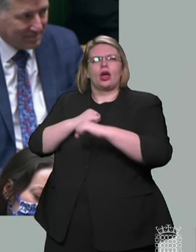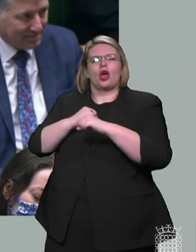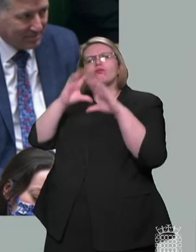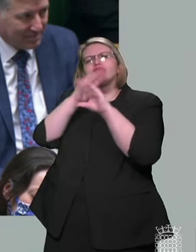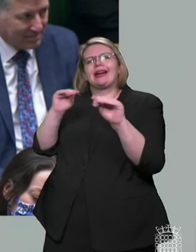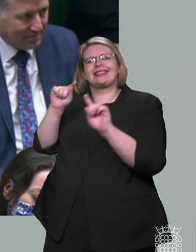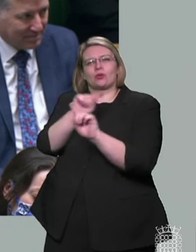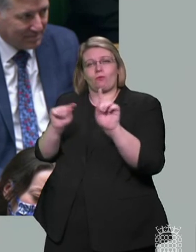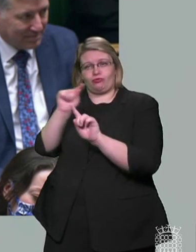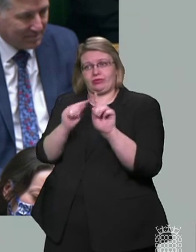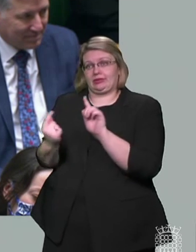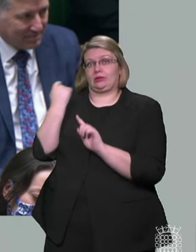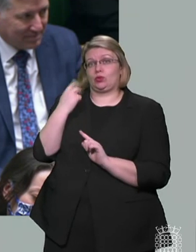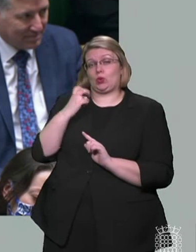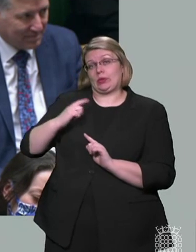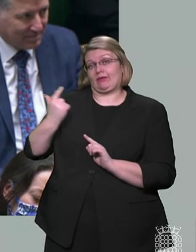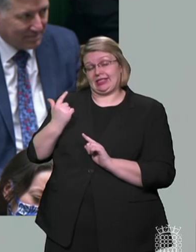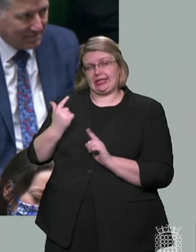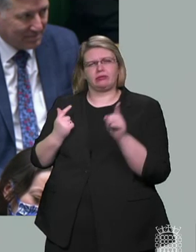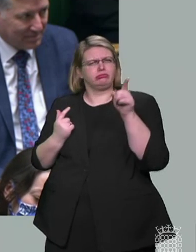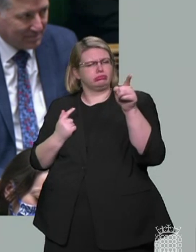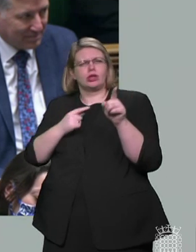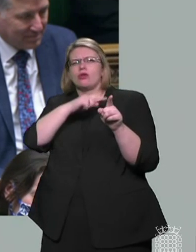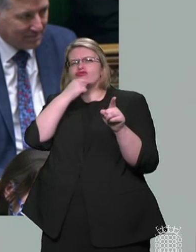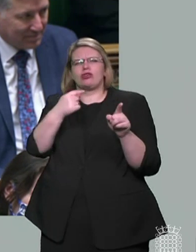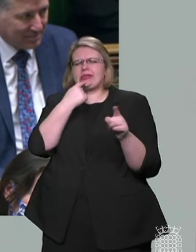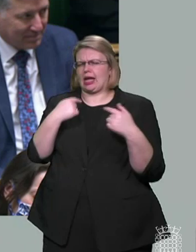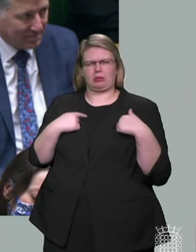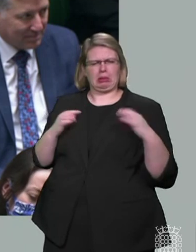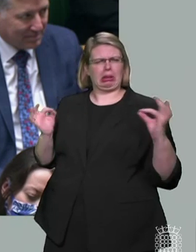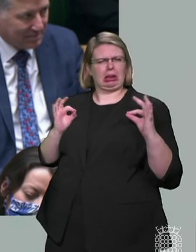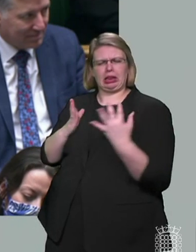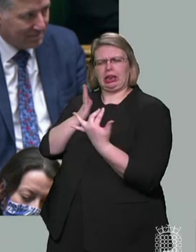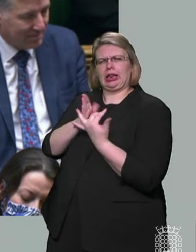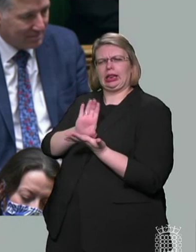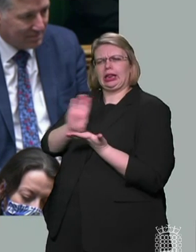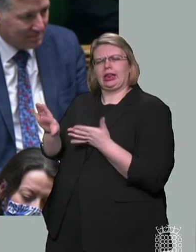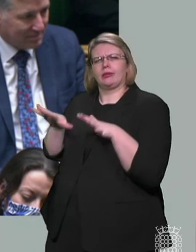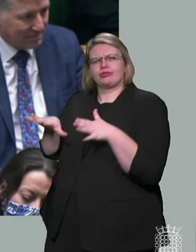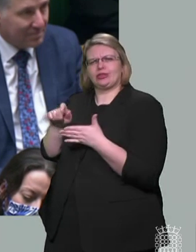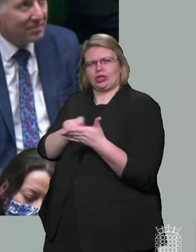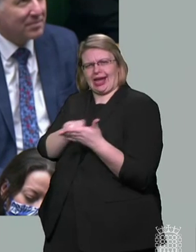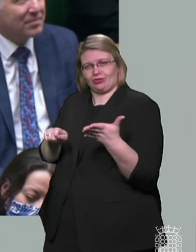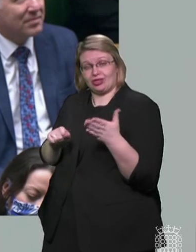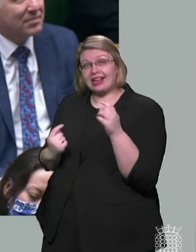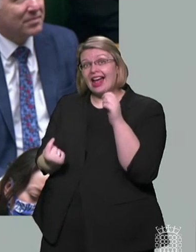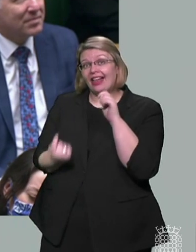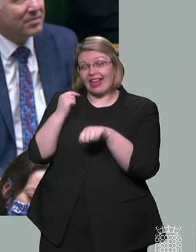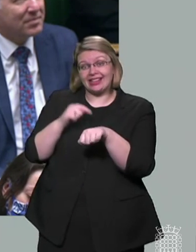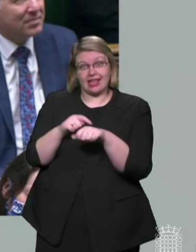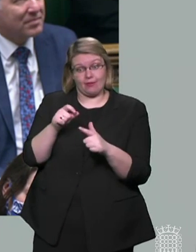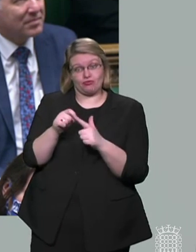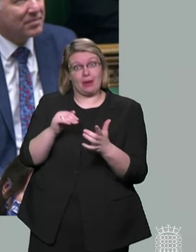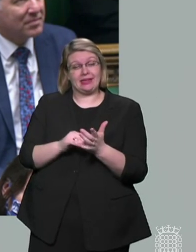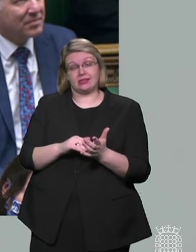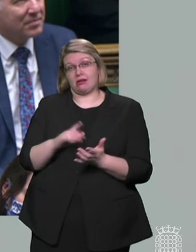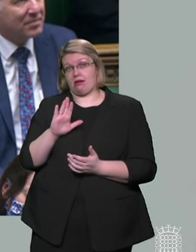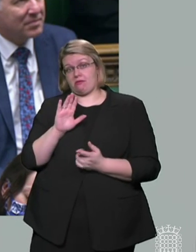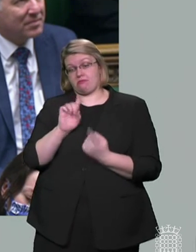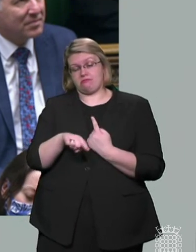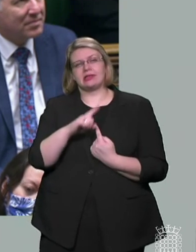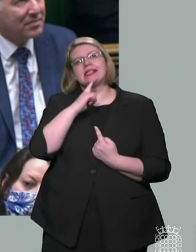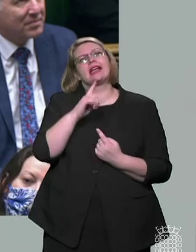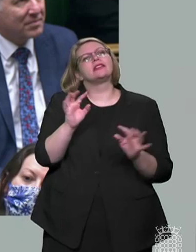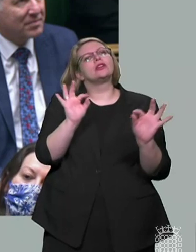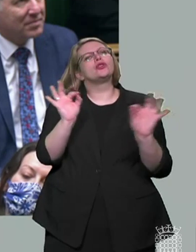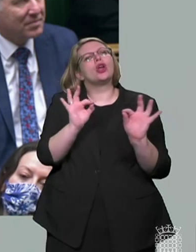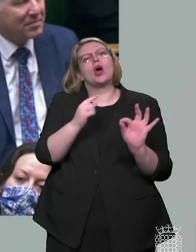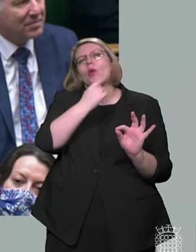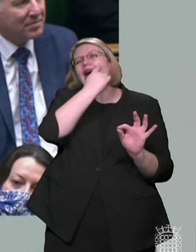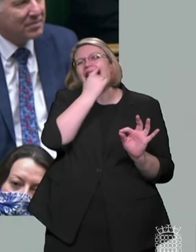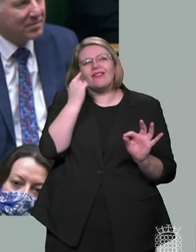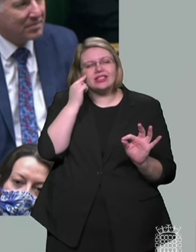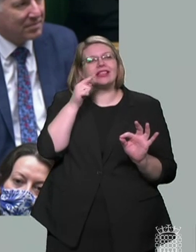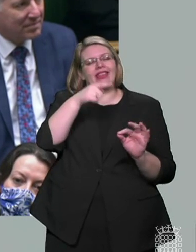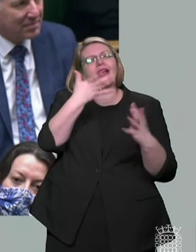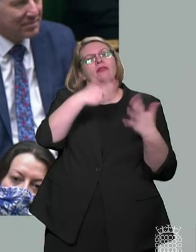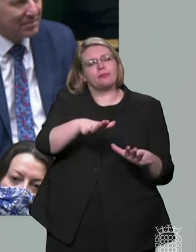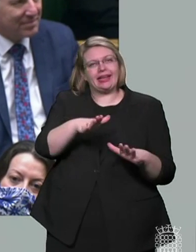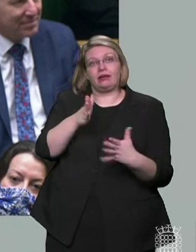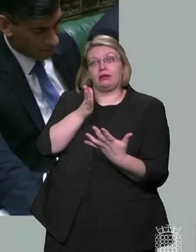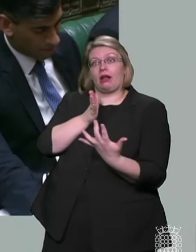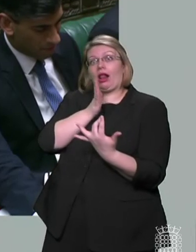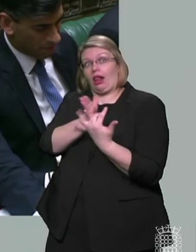When Lavrov claimed that there was no evidence that Russia had interfered in UK elections in any way, the now Prime Minister corrected him by saying that there was no evidence of “successful” interference.